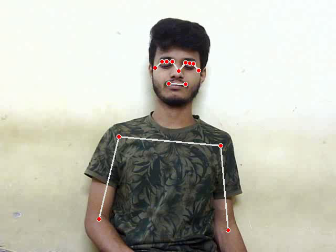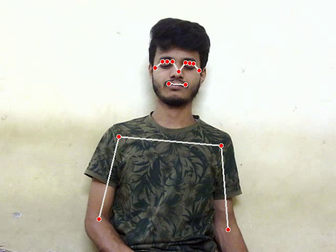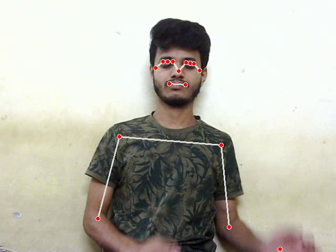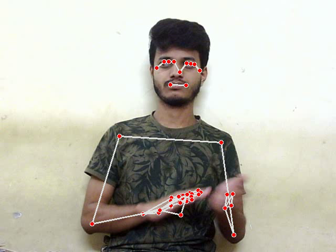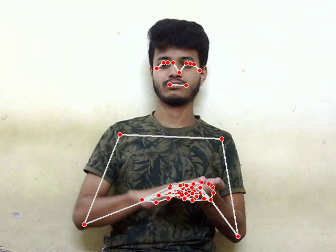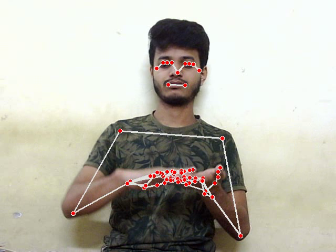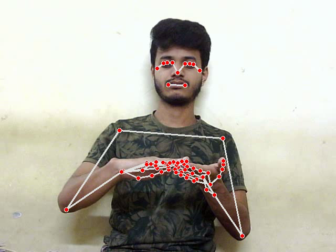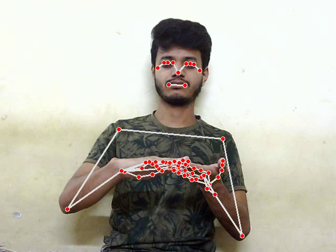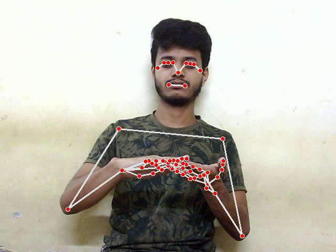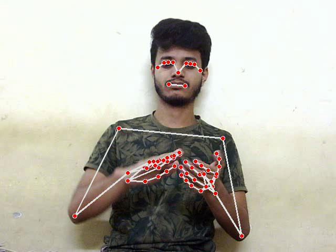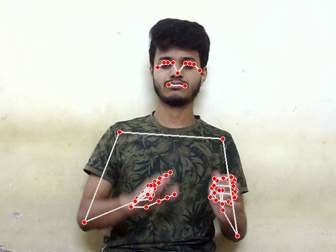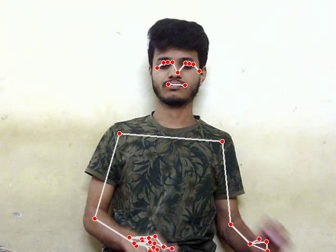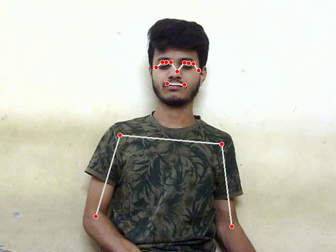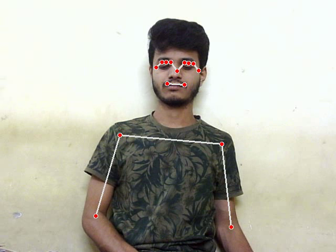nice